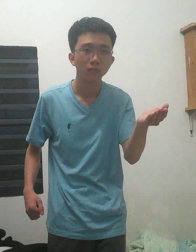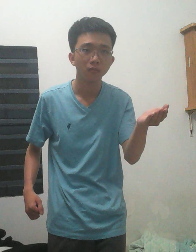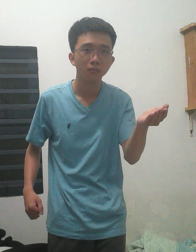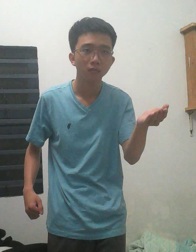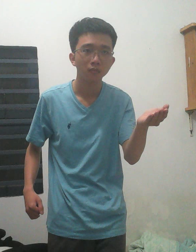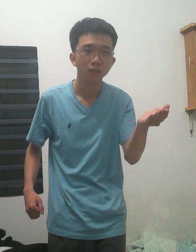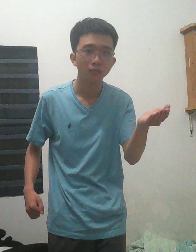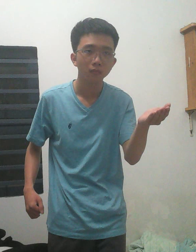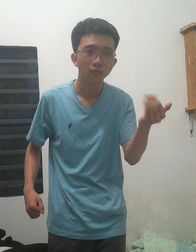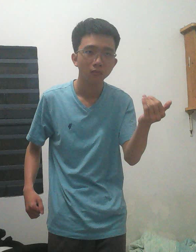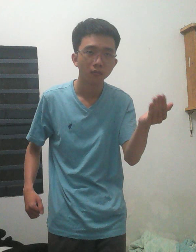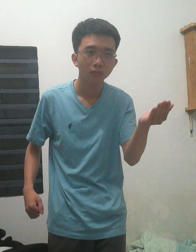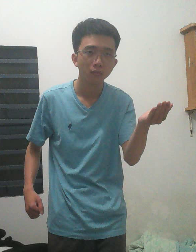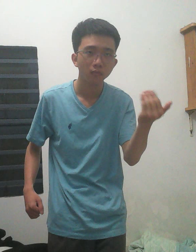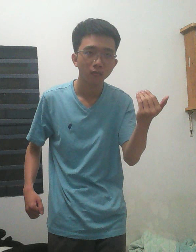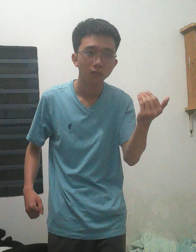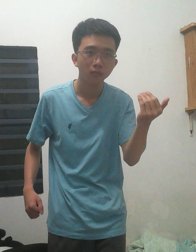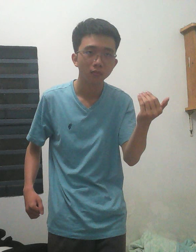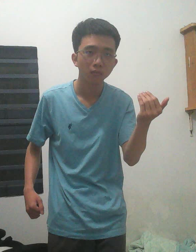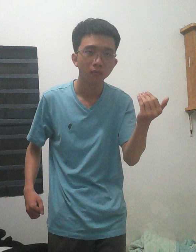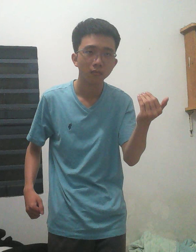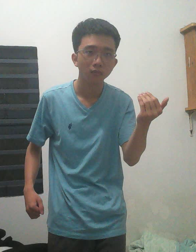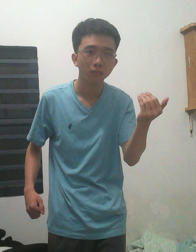yeu cau